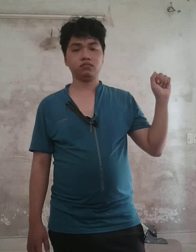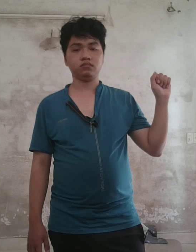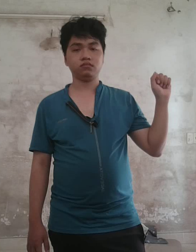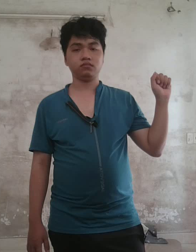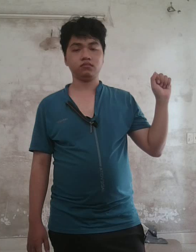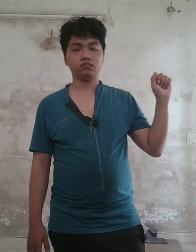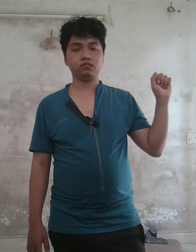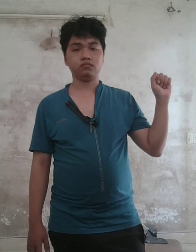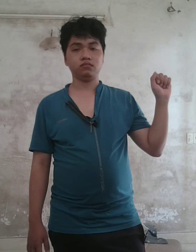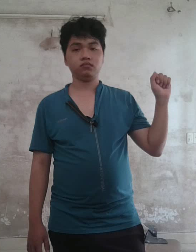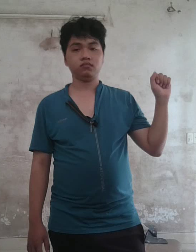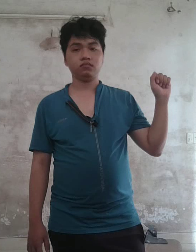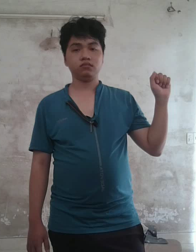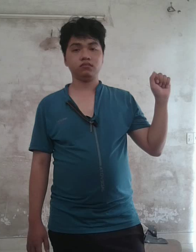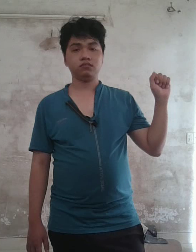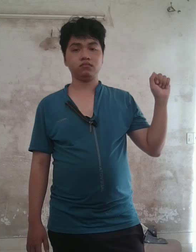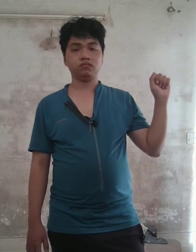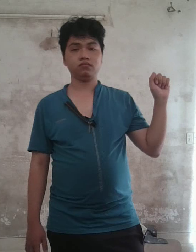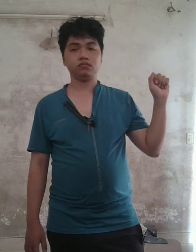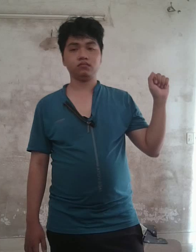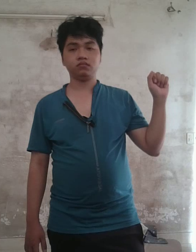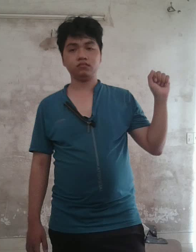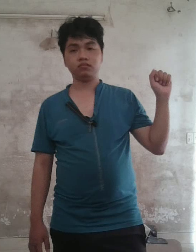a